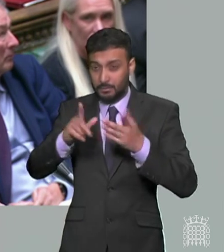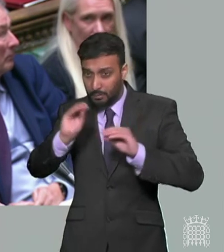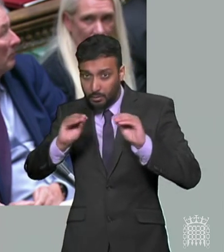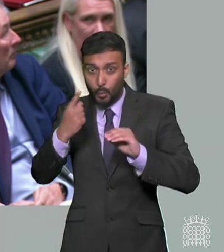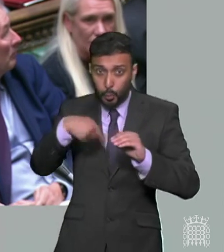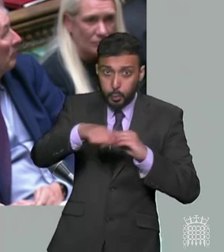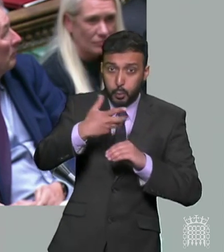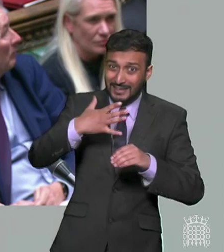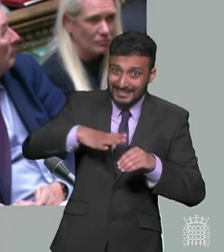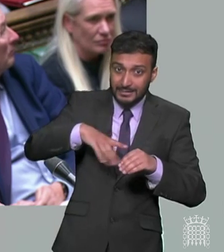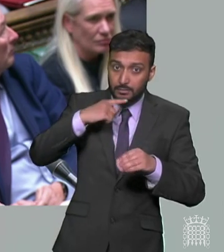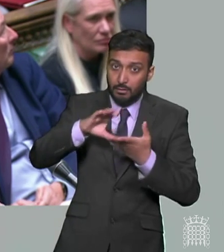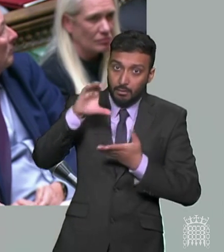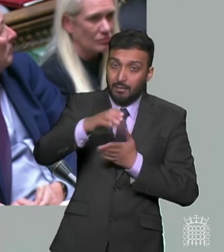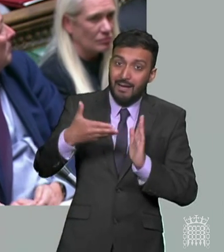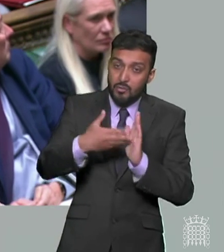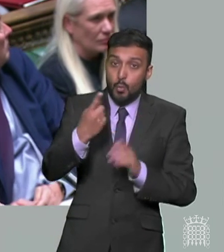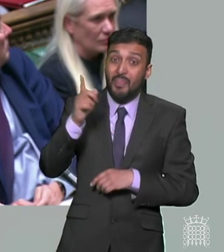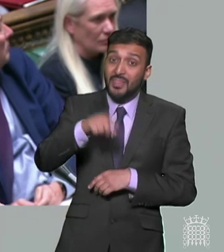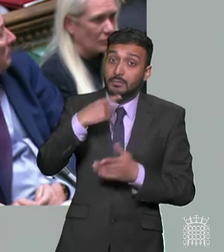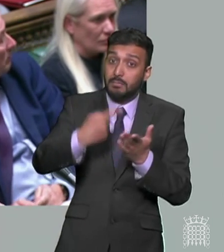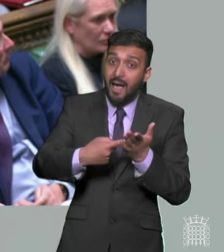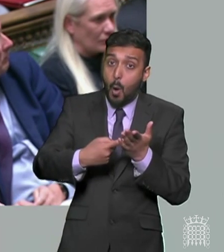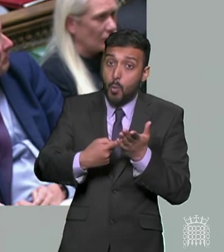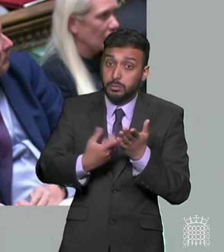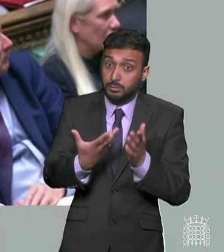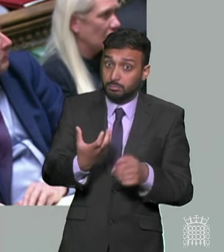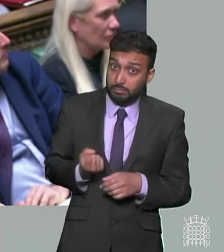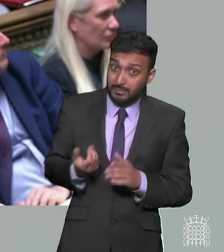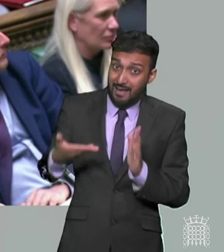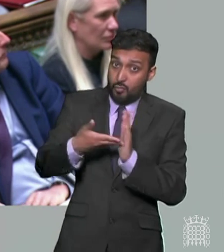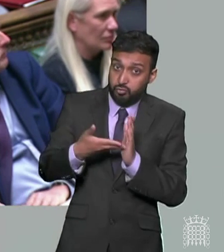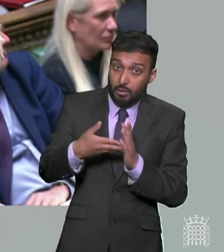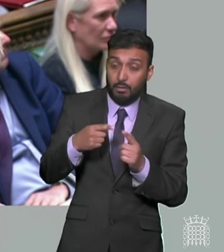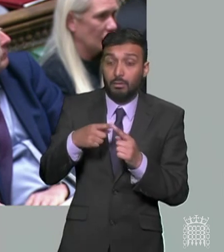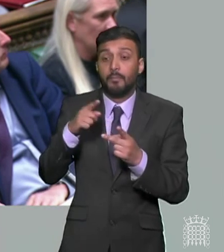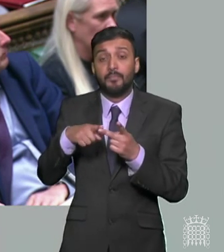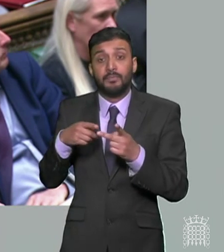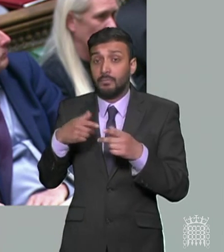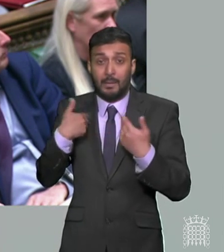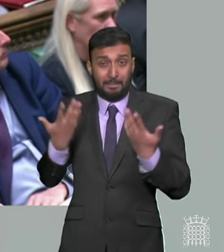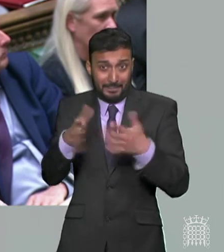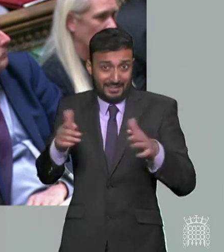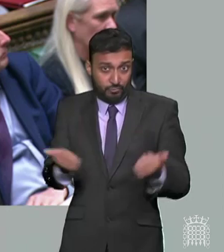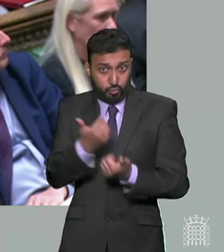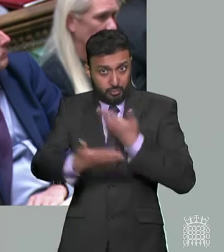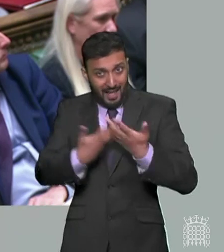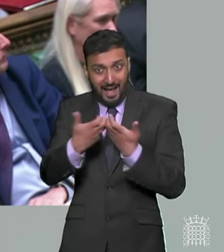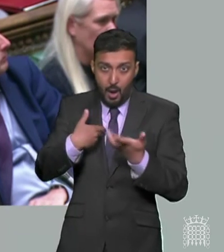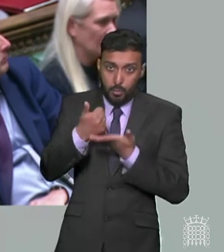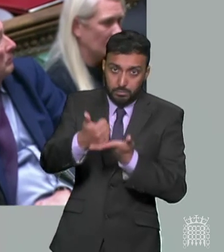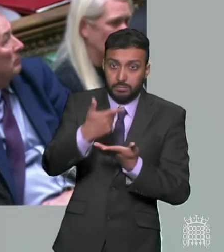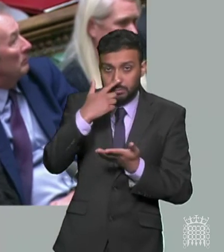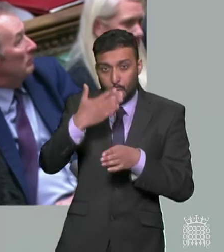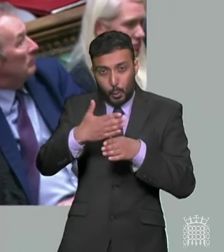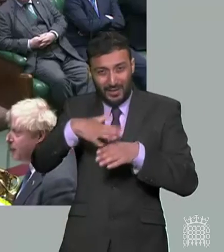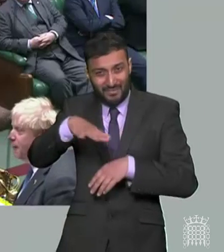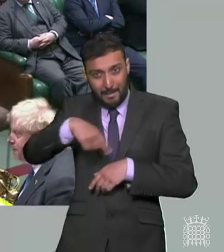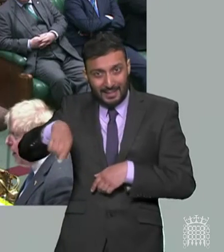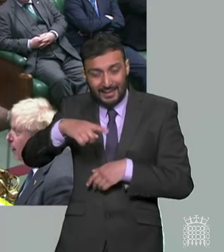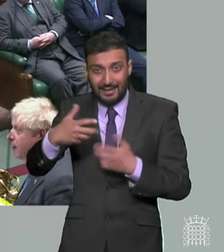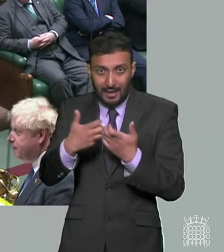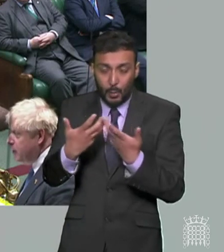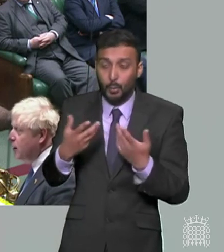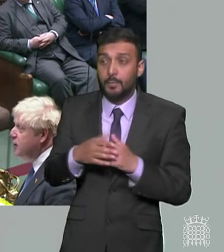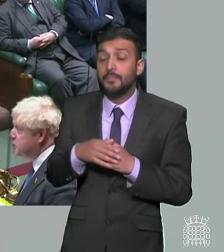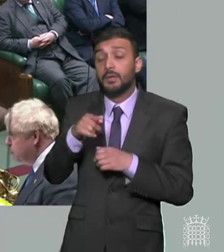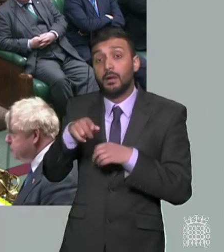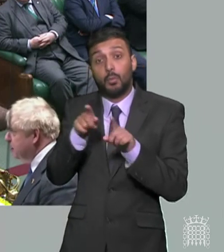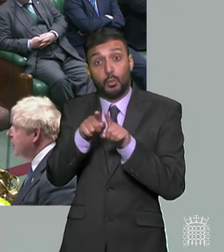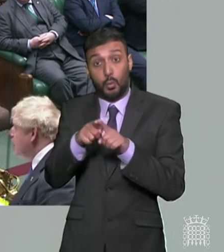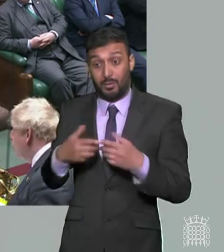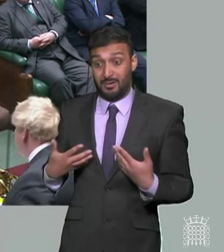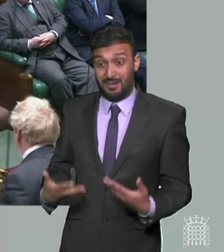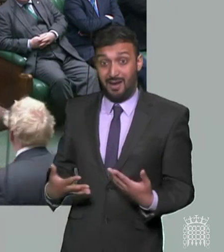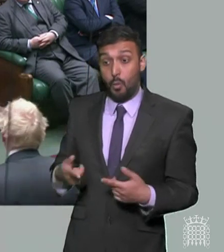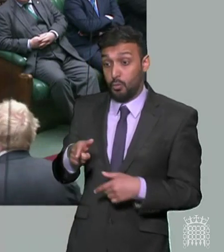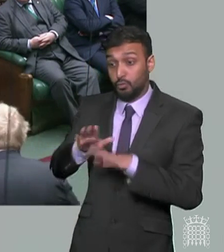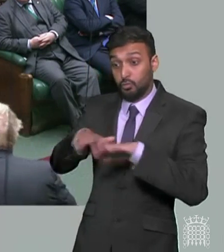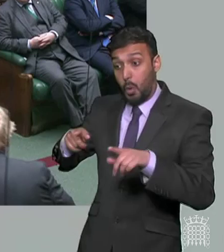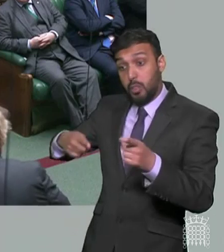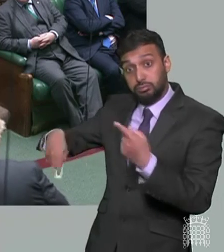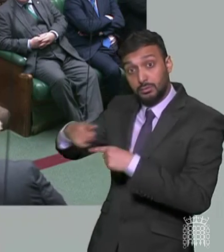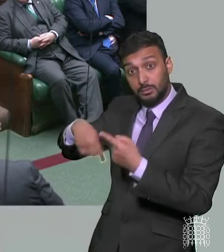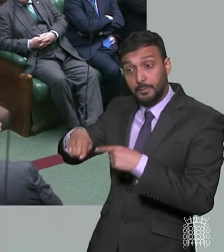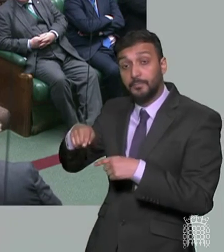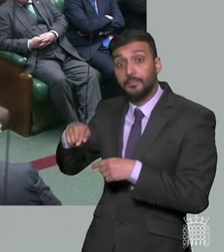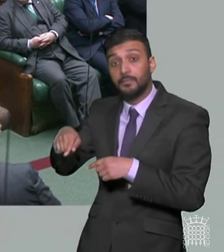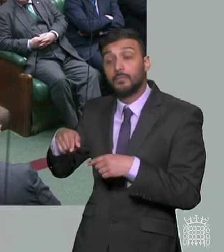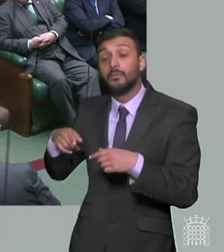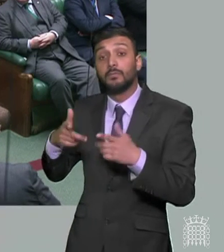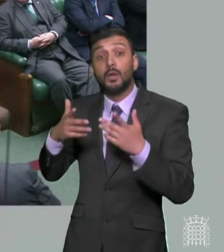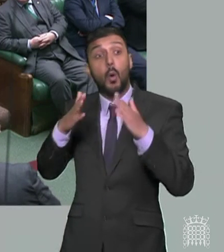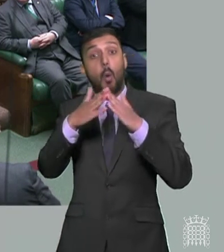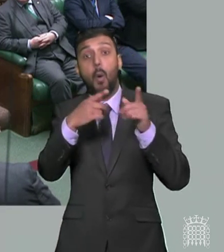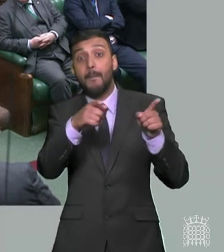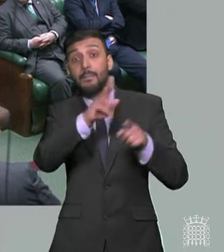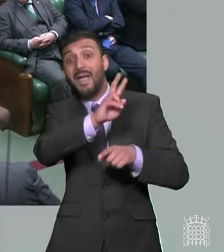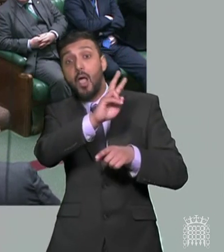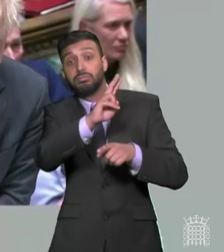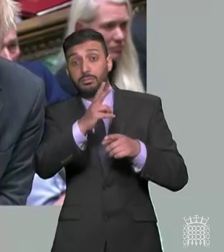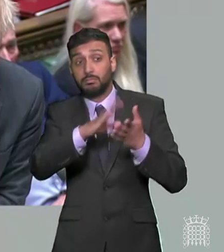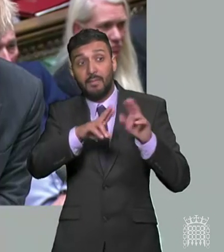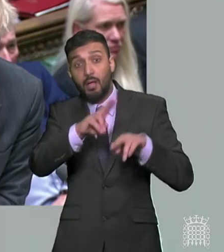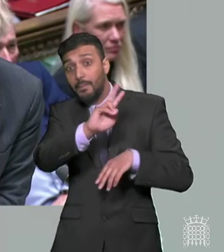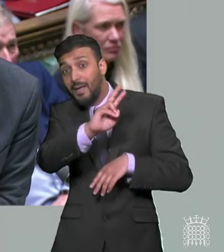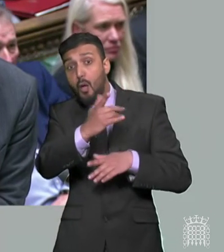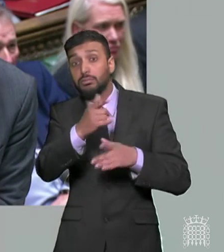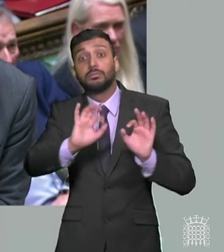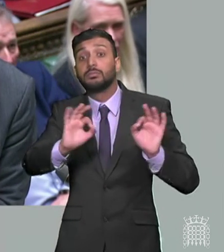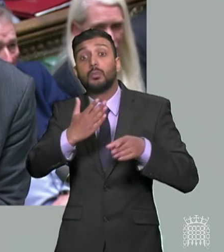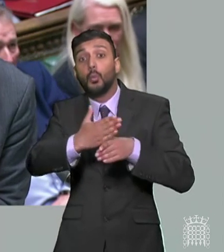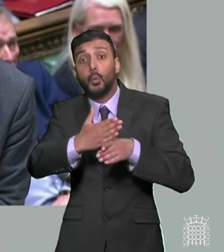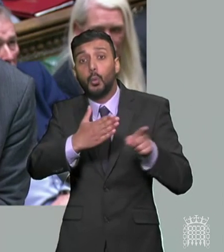We are helping families in the way that I have described, and I remind the House that under this Government there are now far fewer children in workless households than there were before this Government came in.